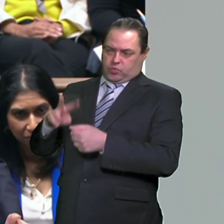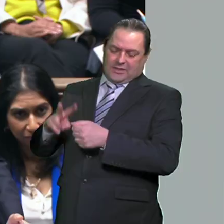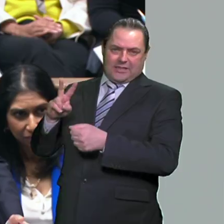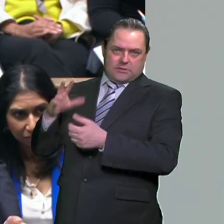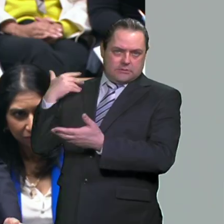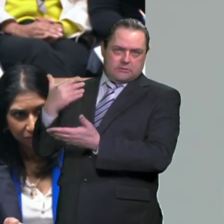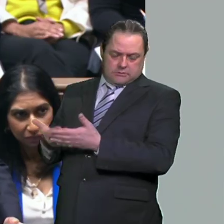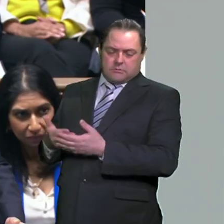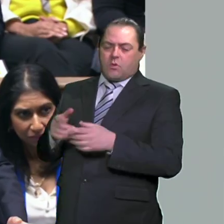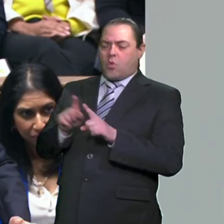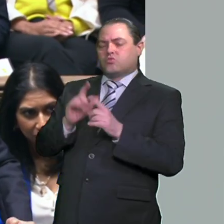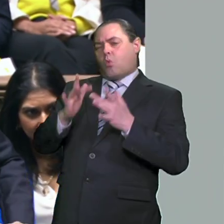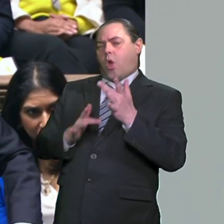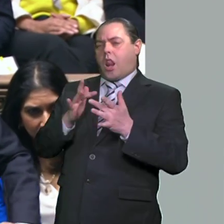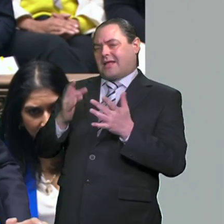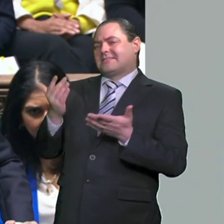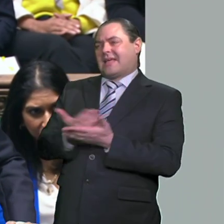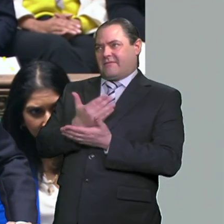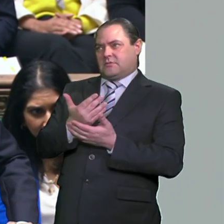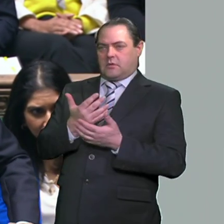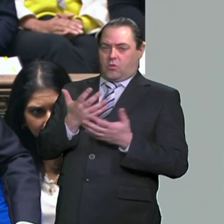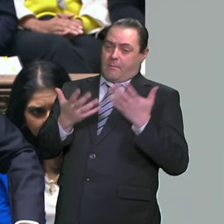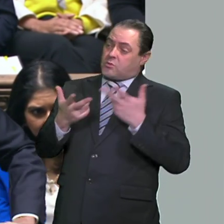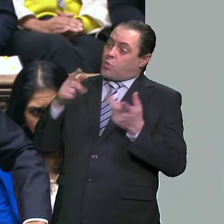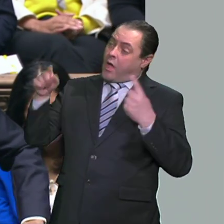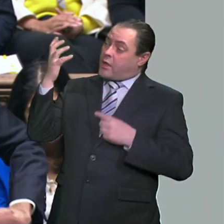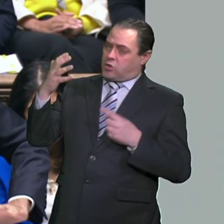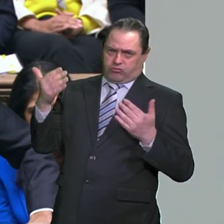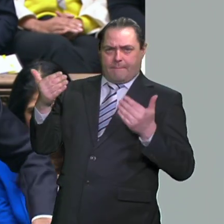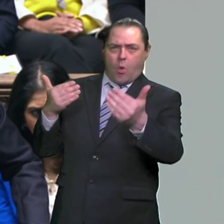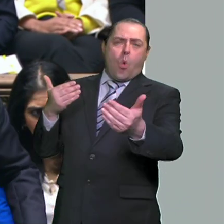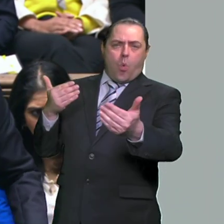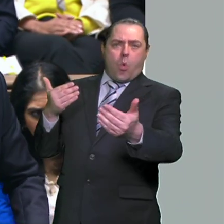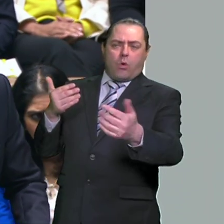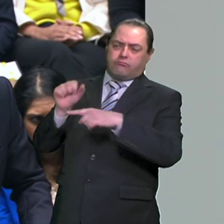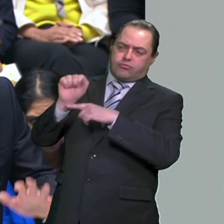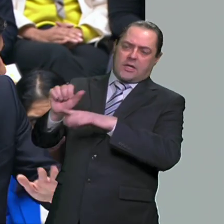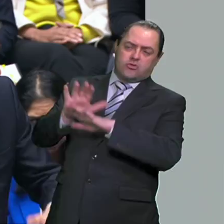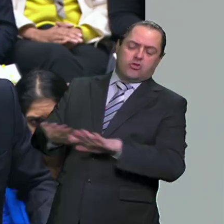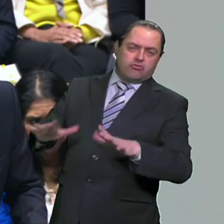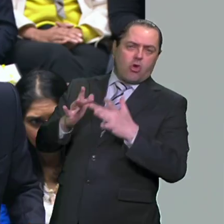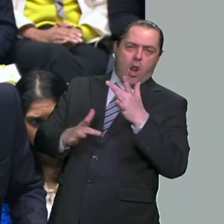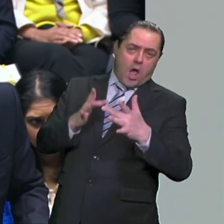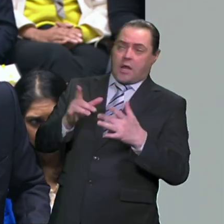The Online Safety Bill goes further than any other country has gone to make sure we protect children online.